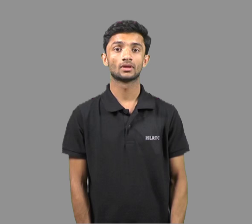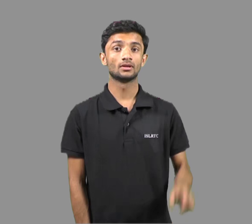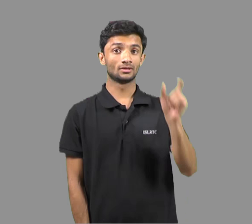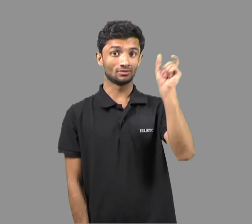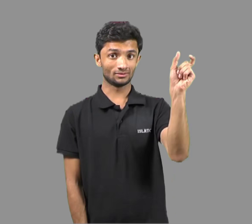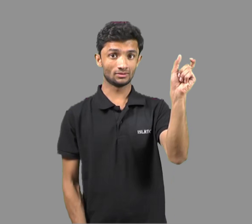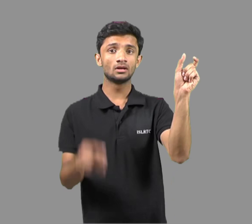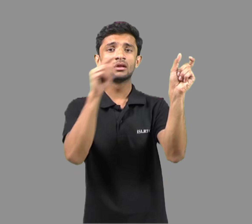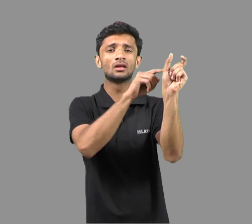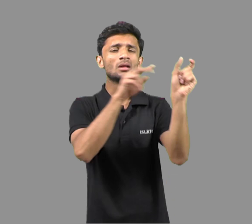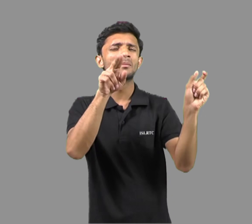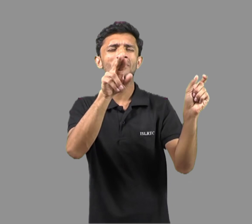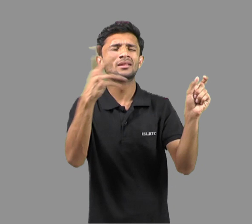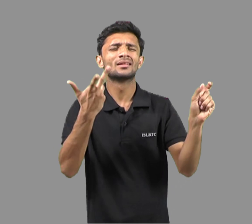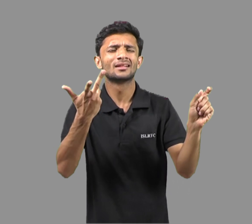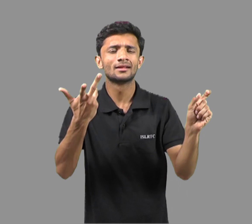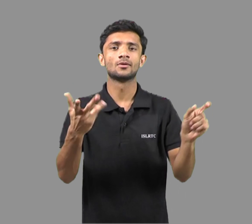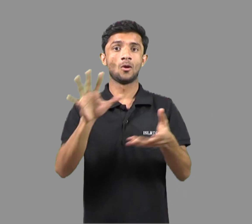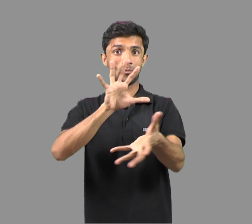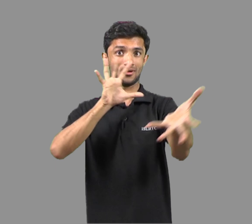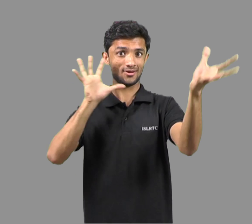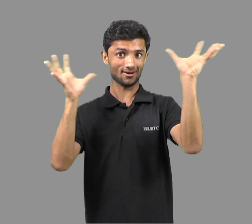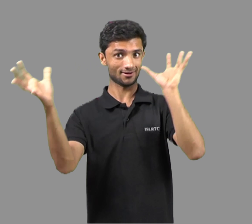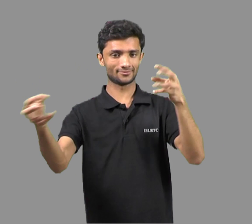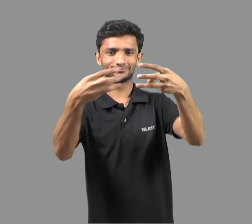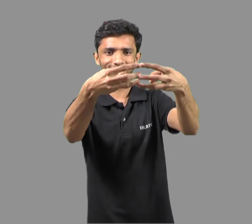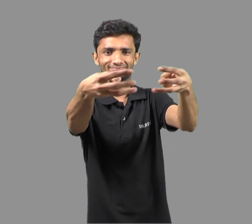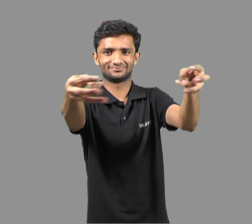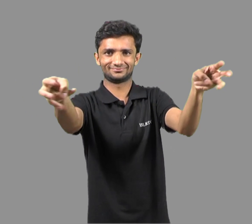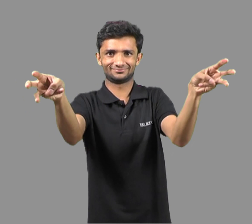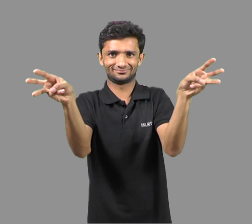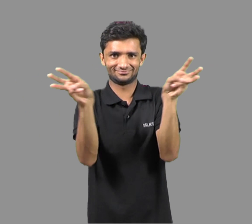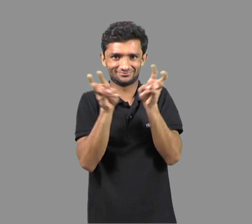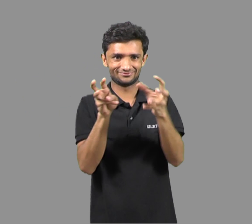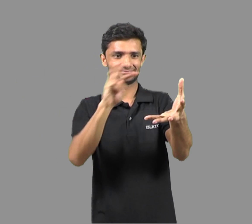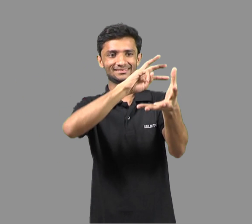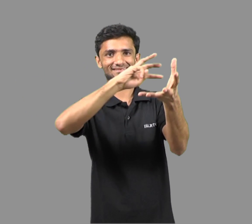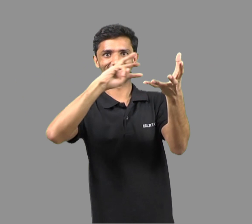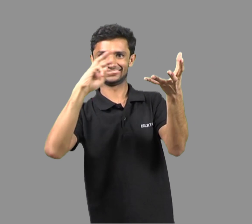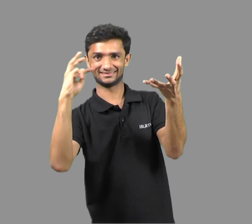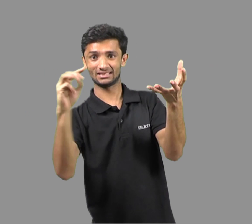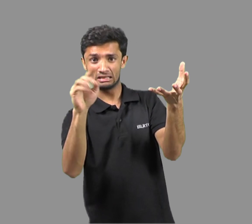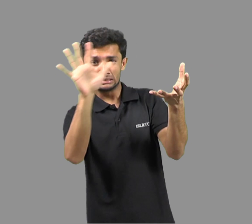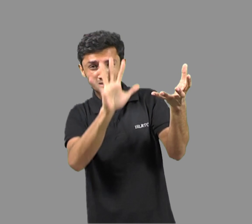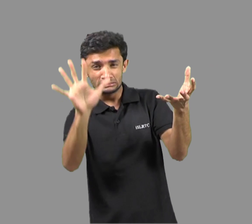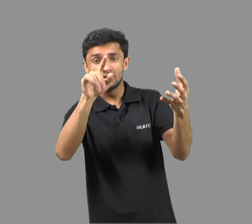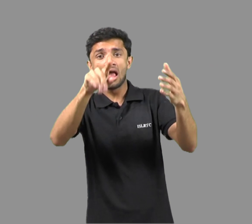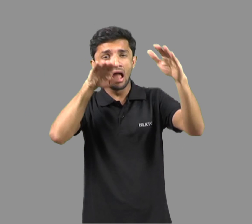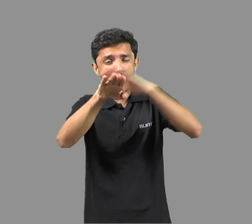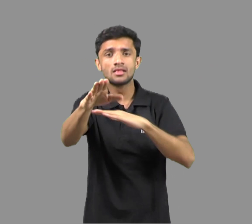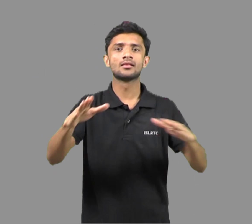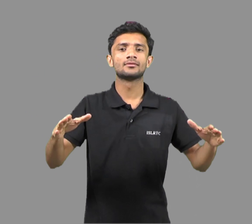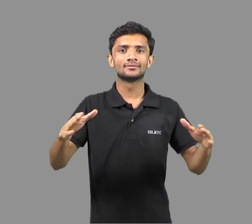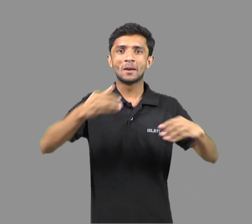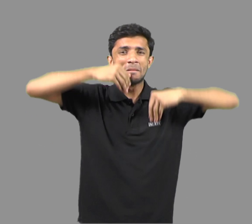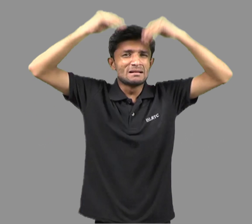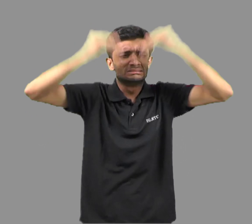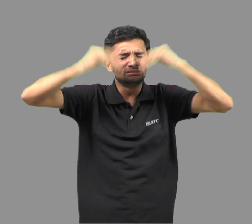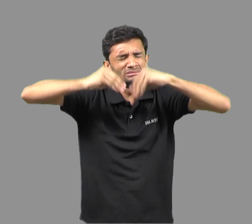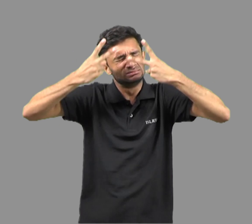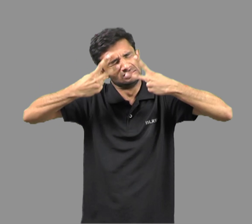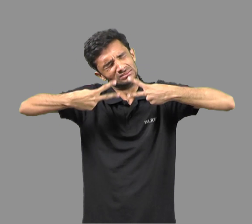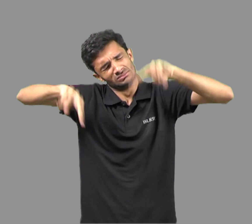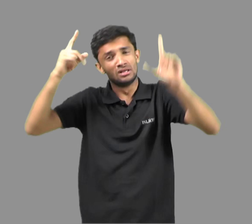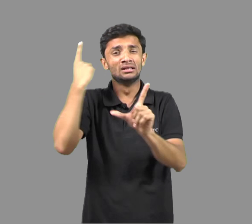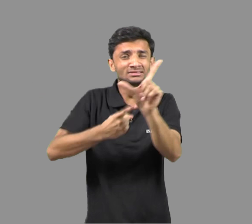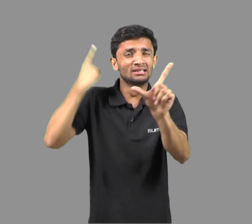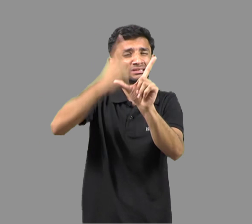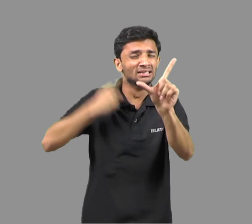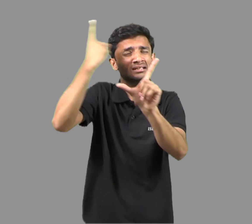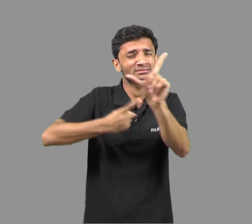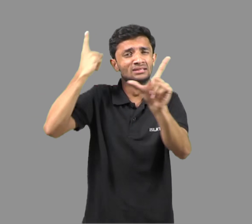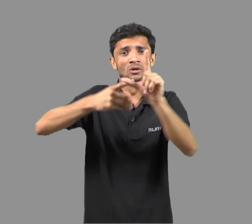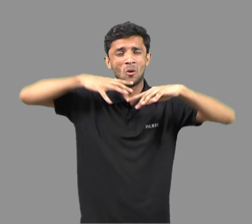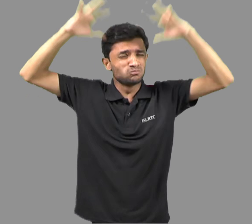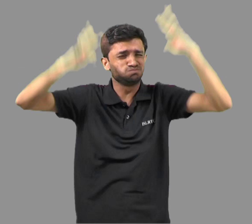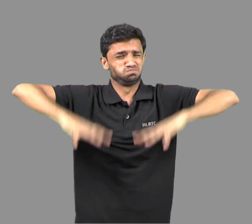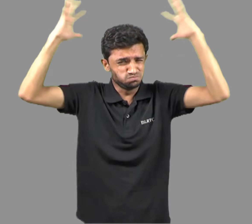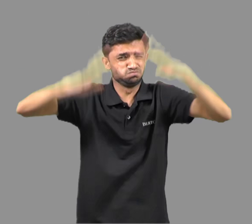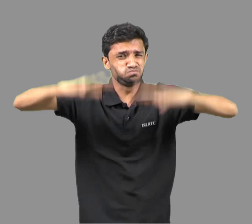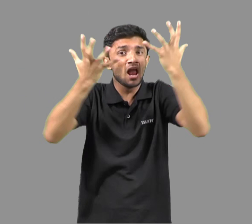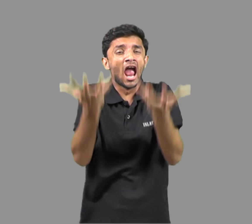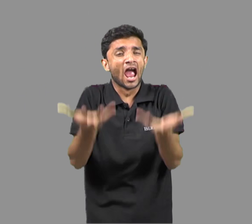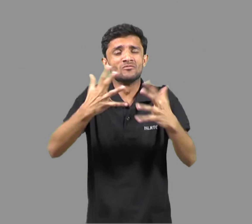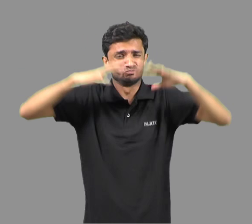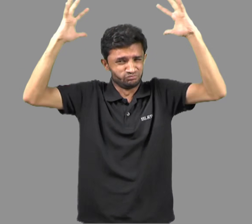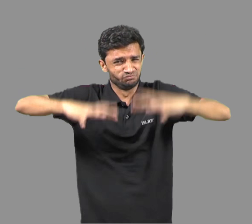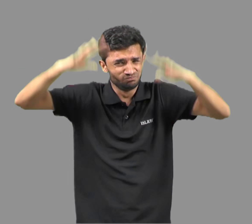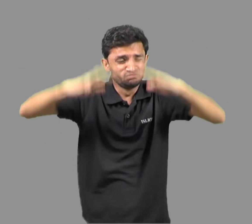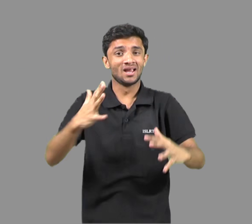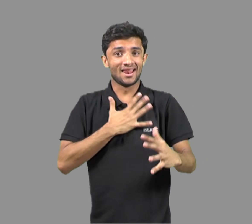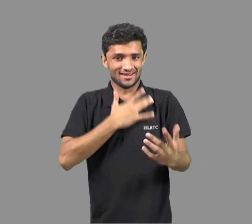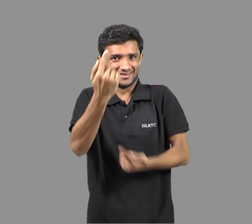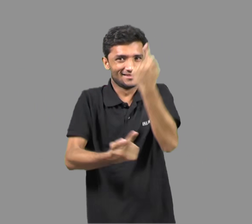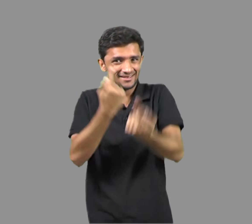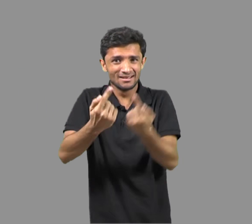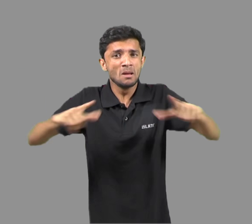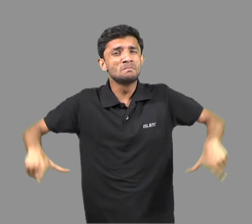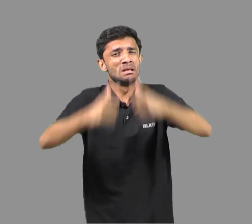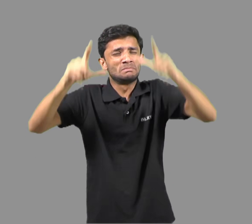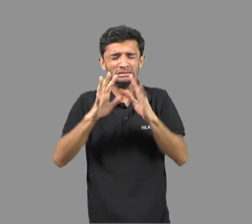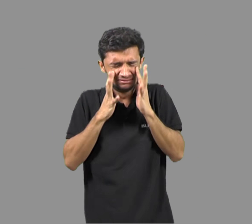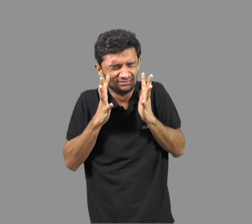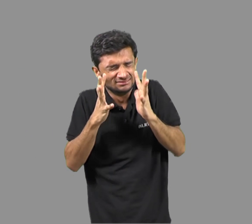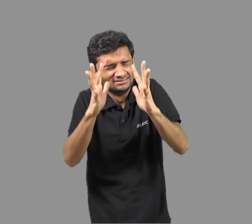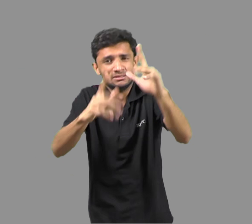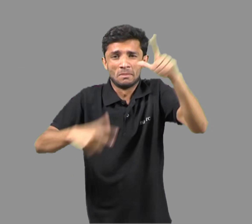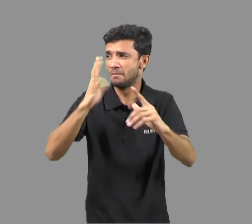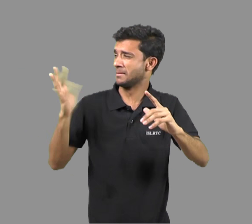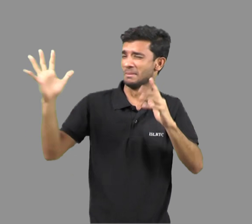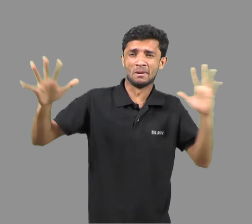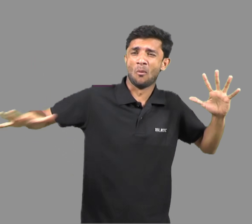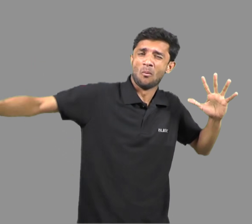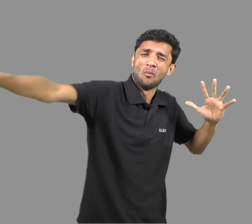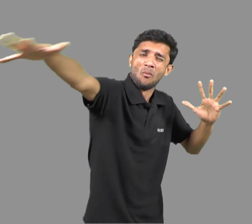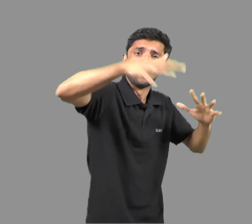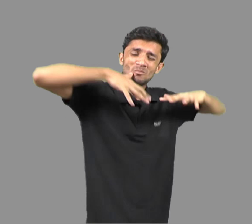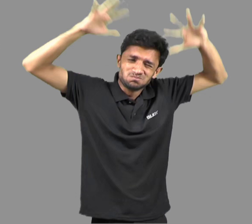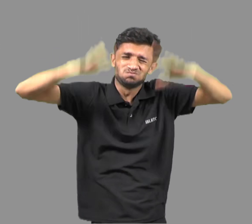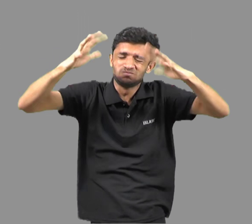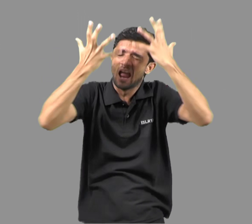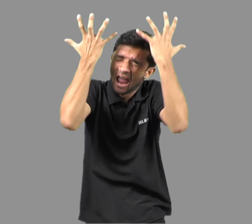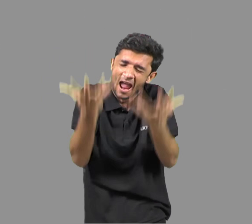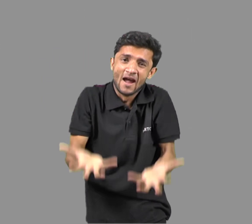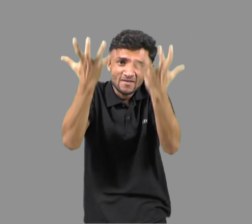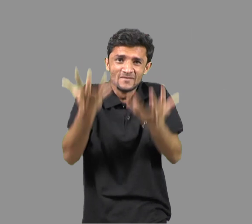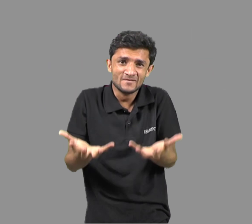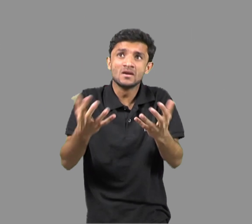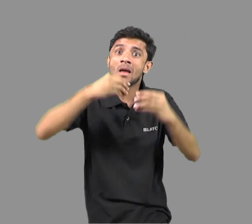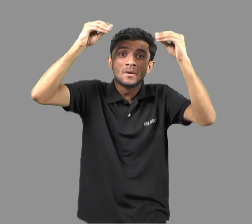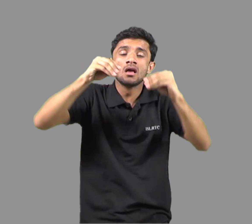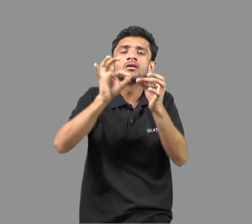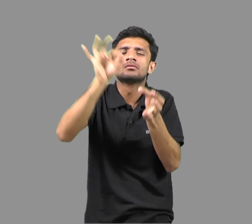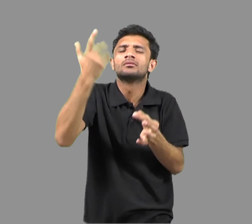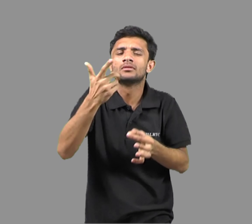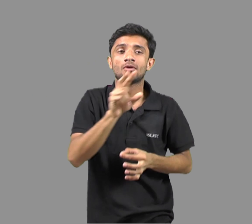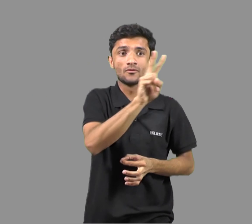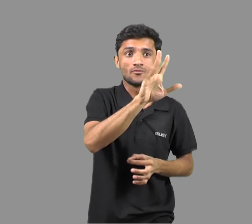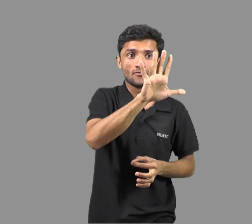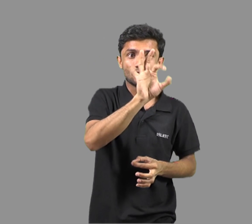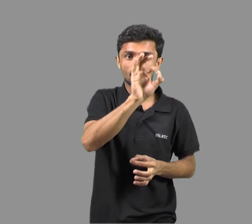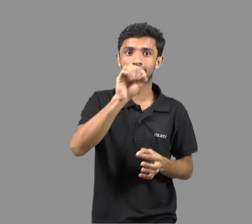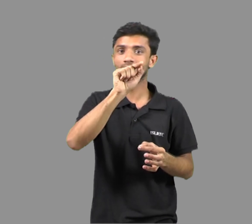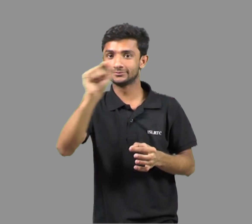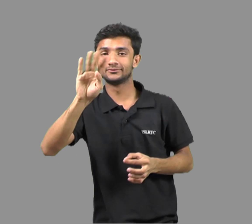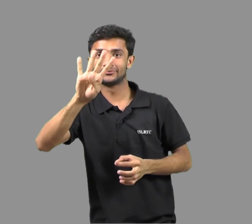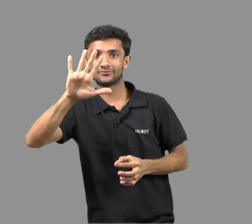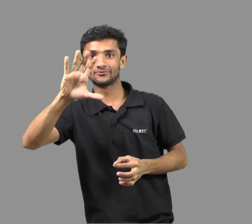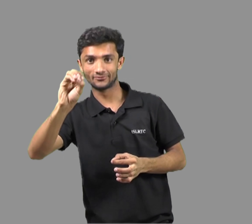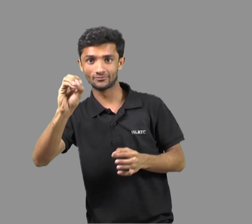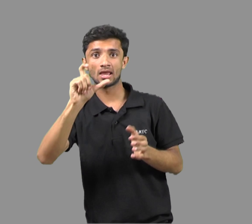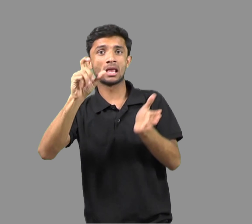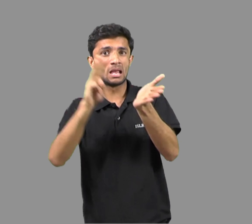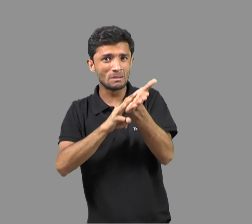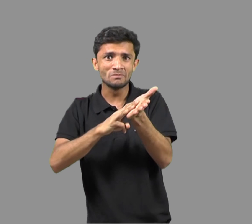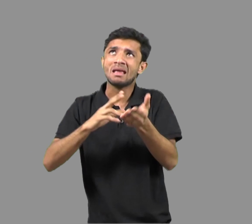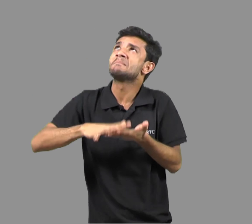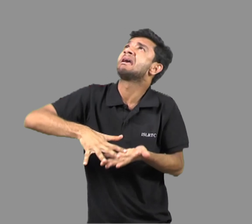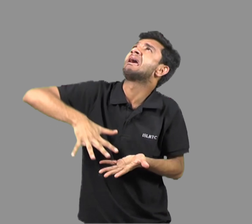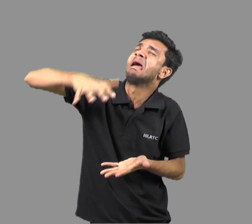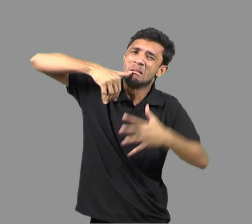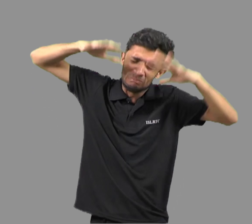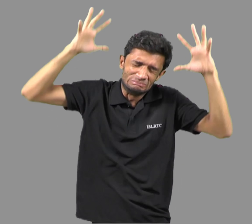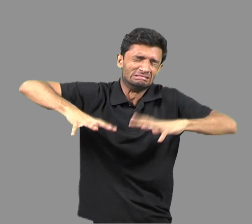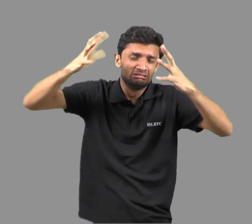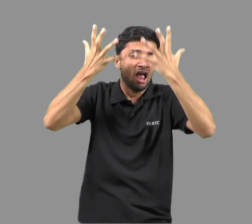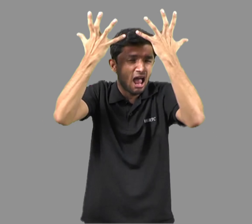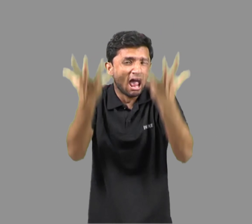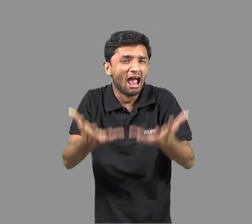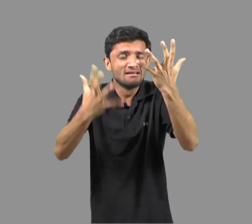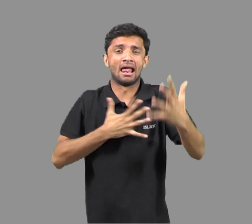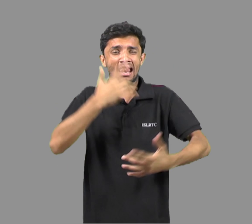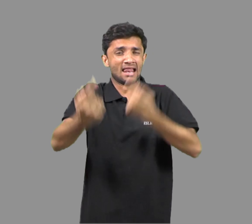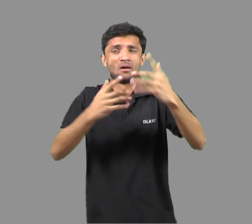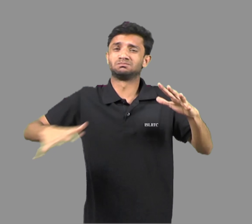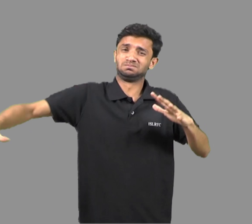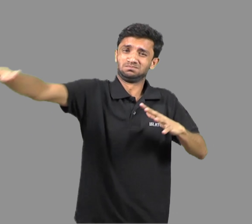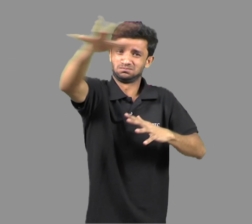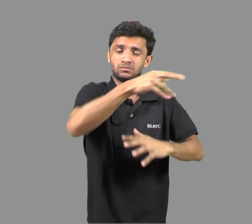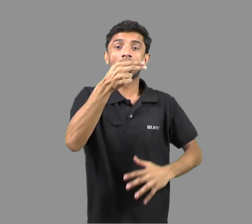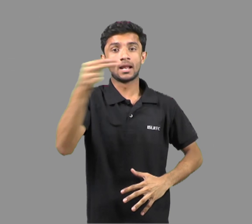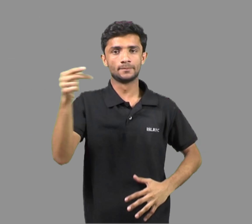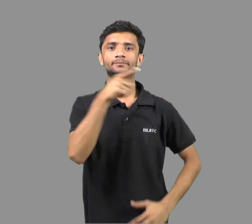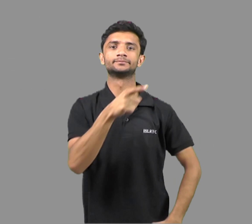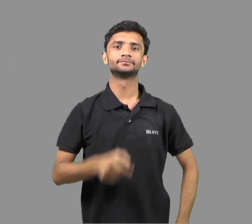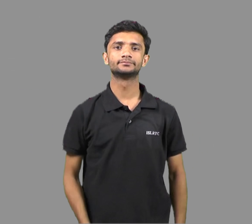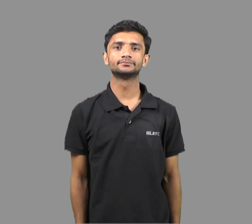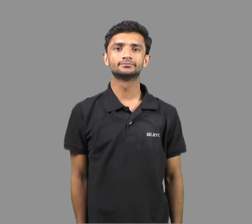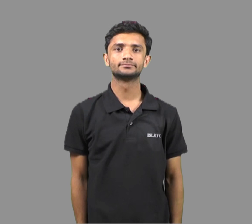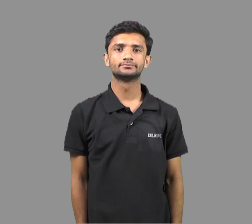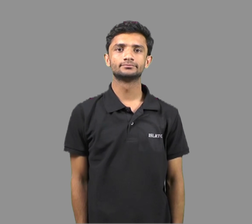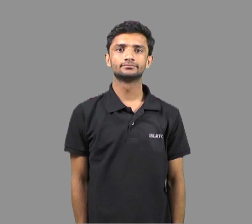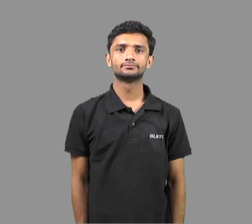Rain Forest